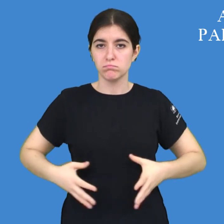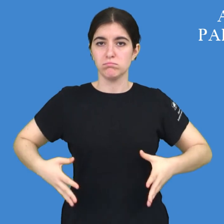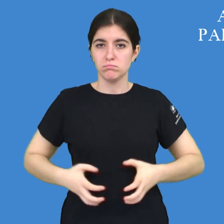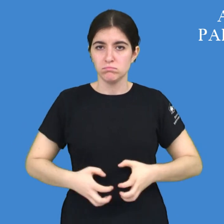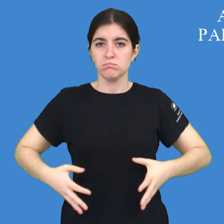reducir